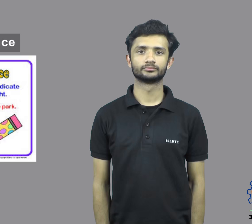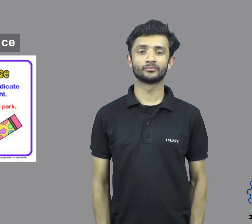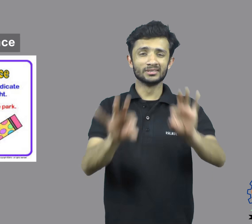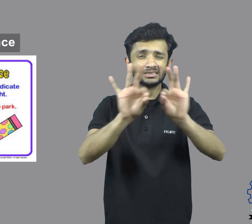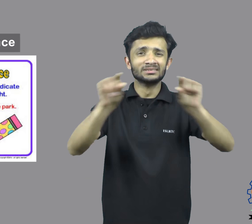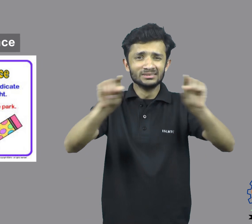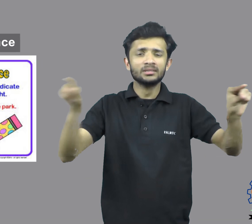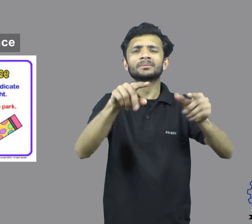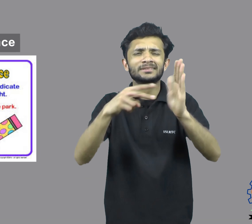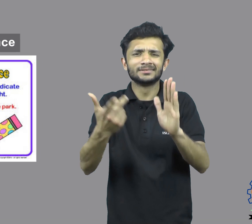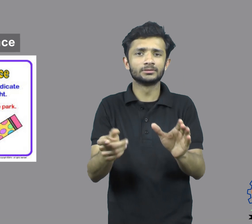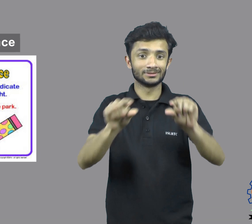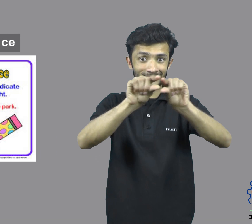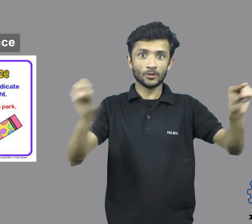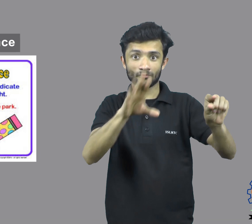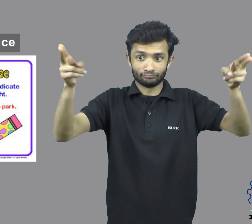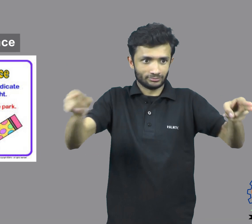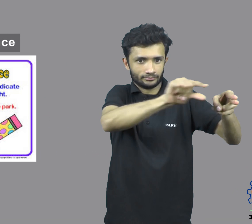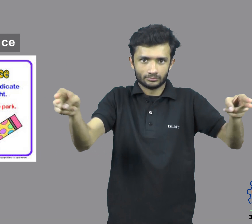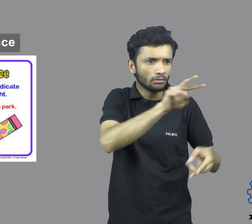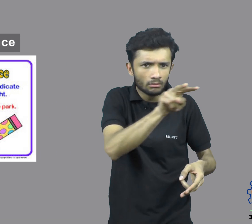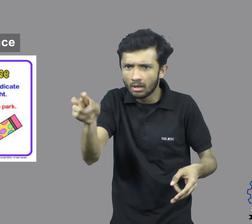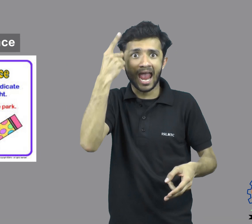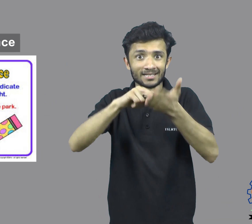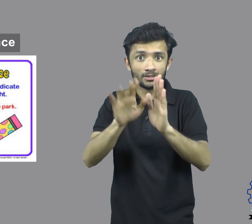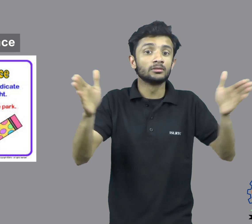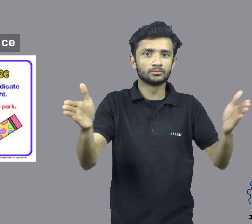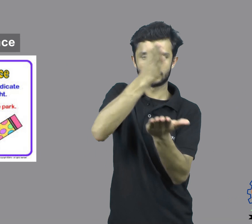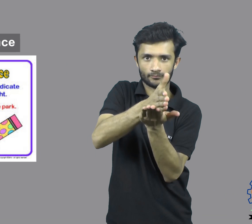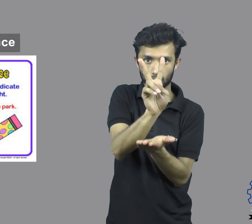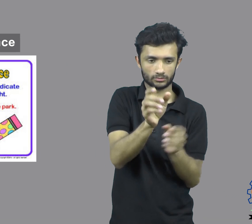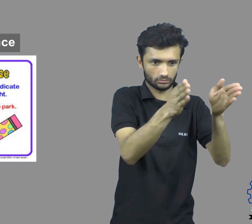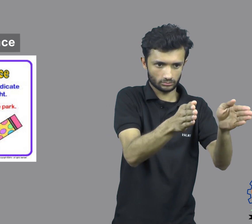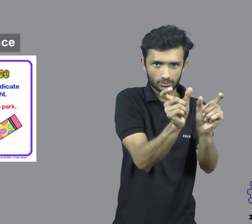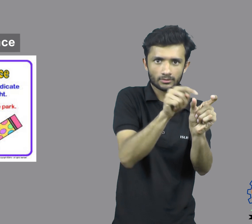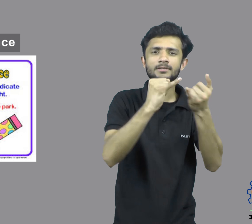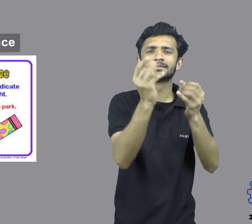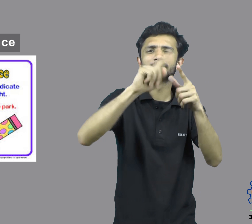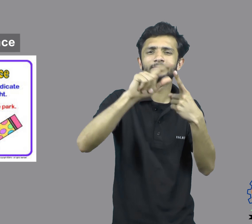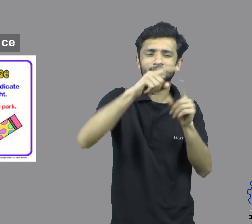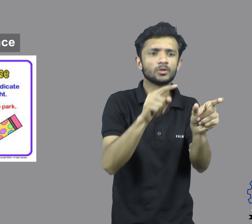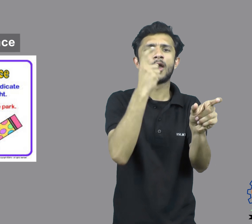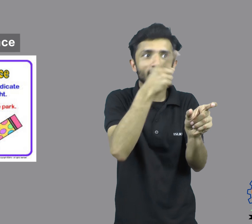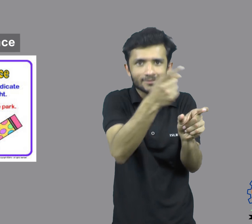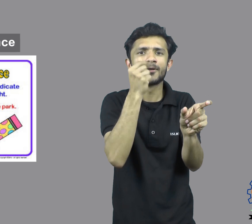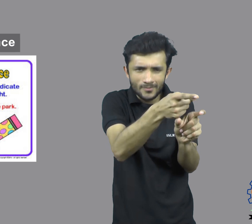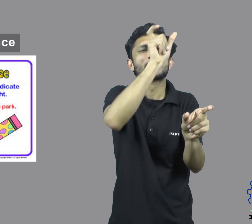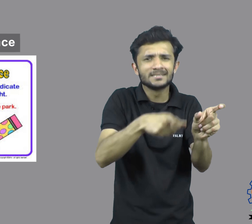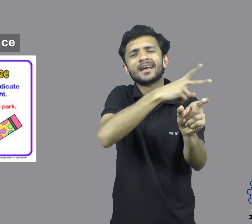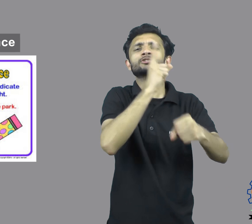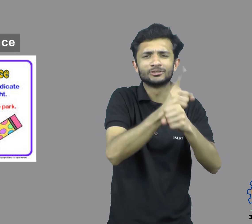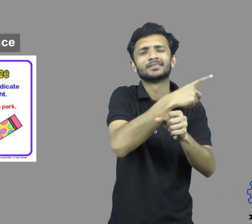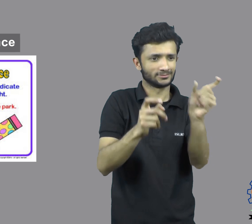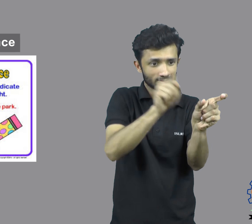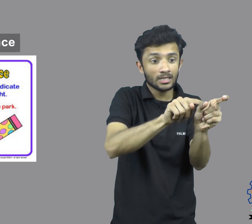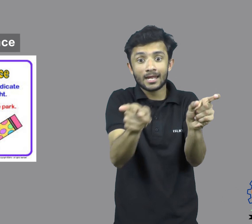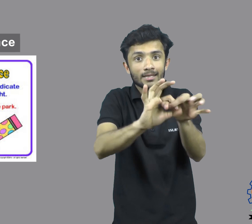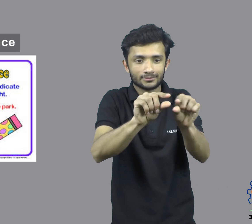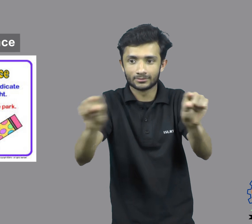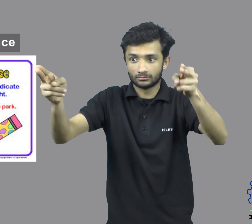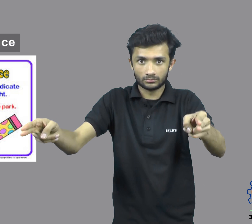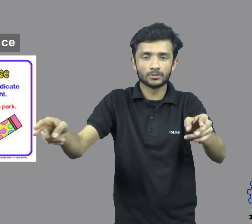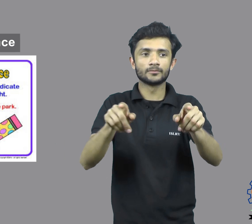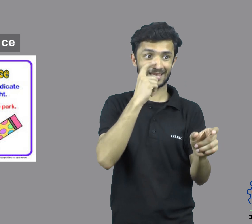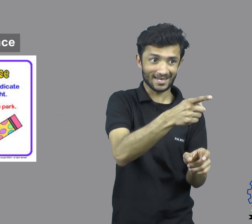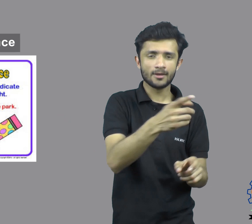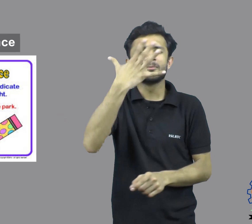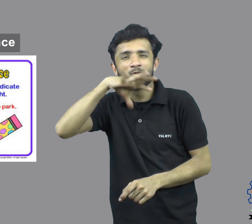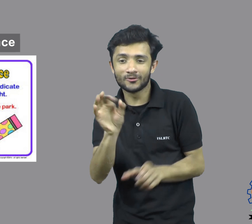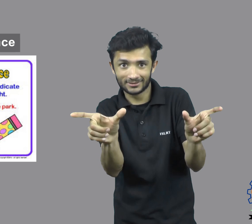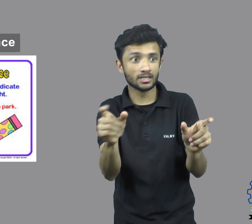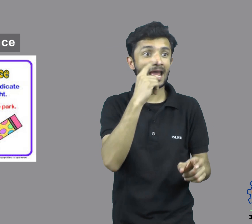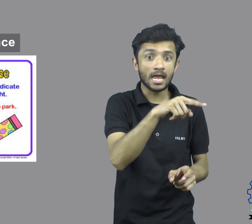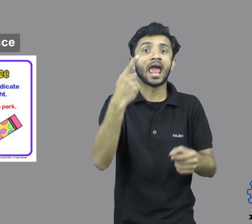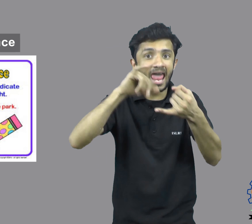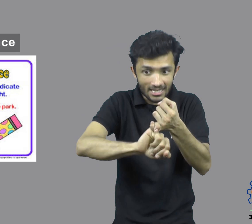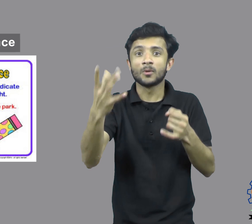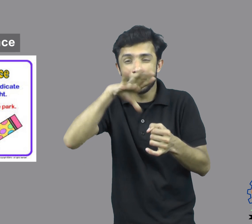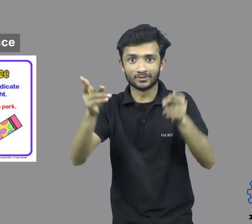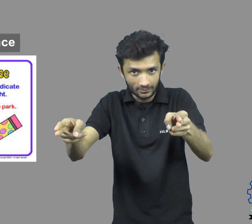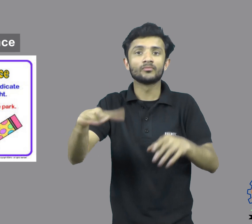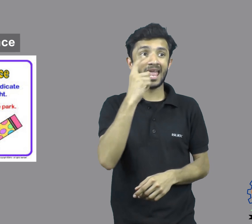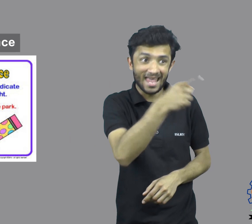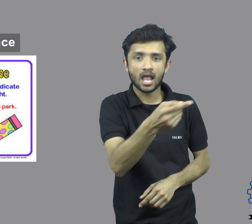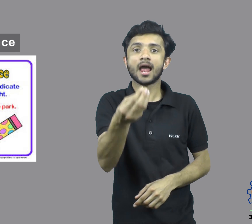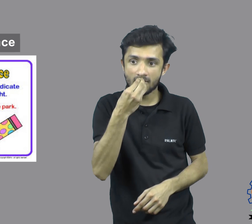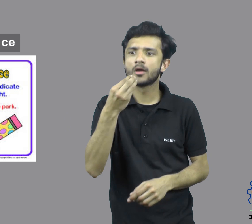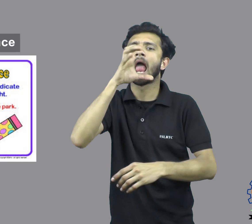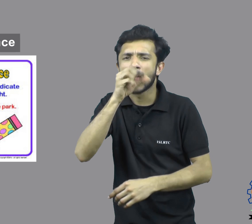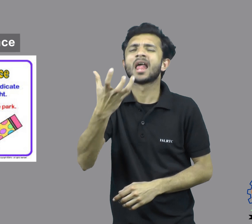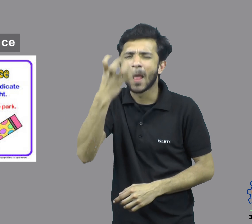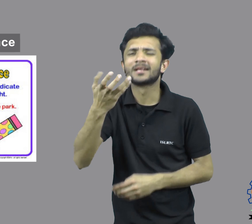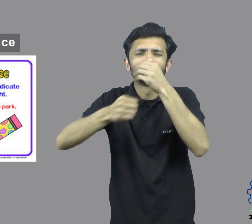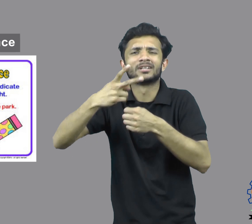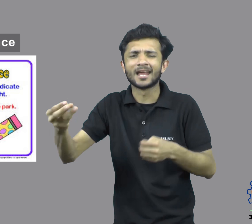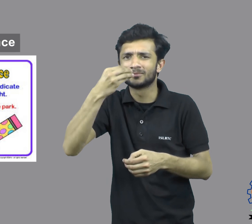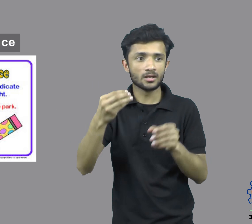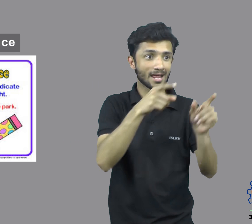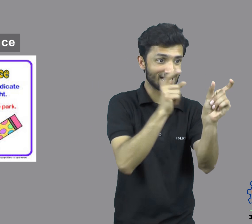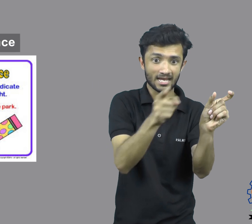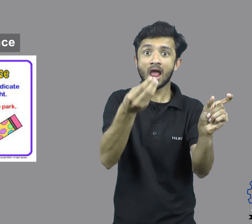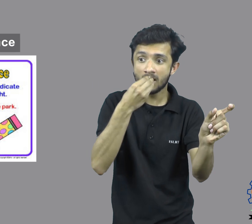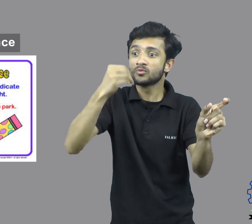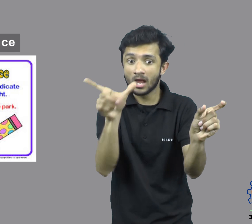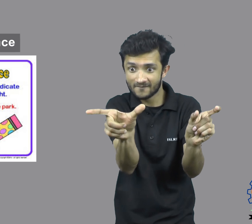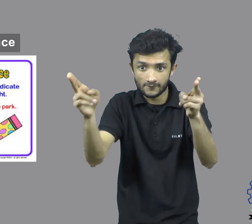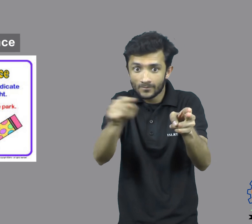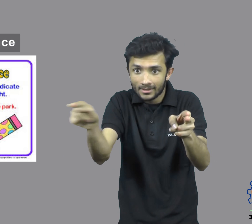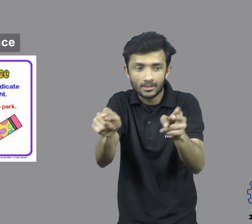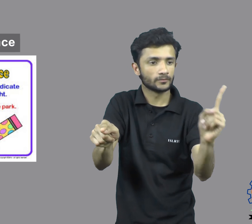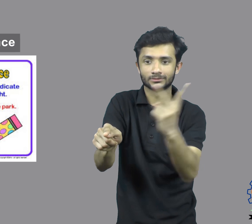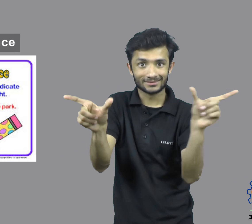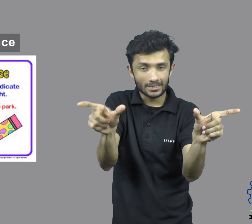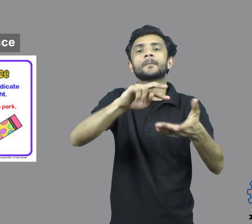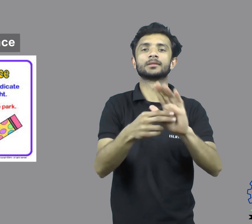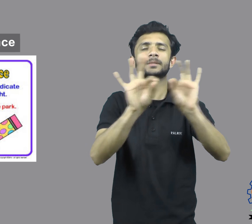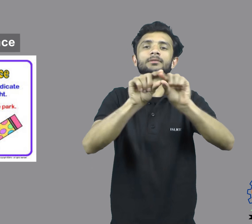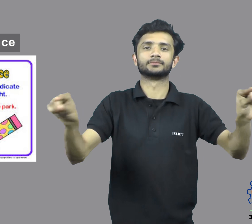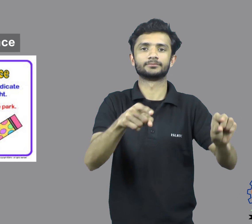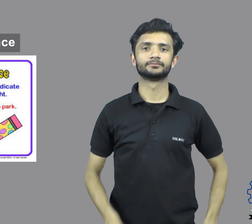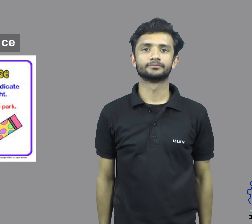Simple Sentence